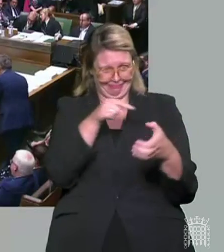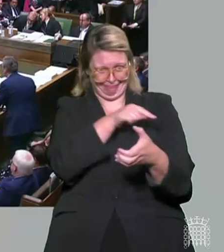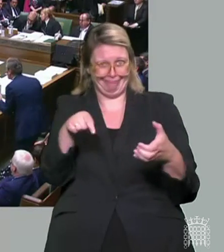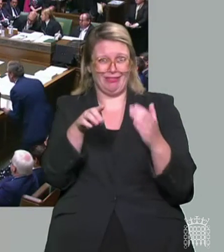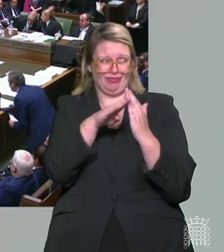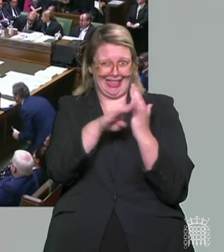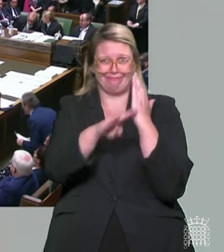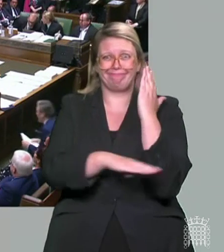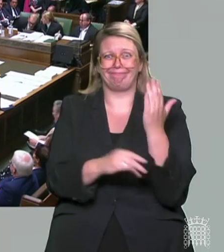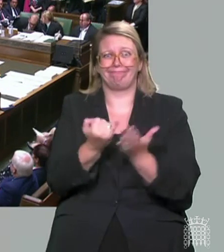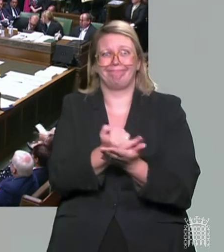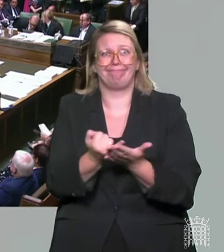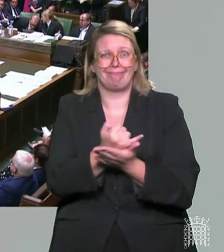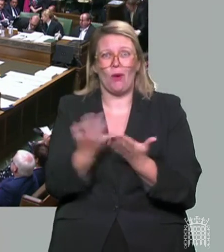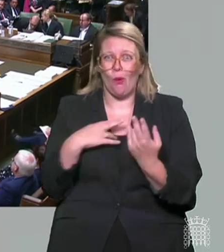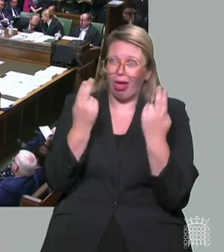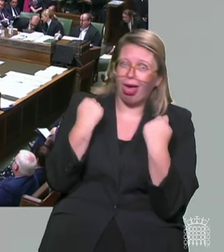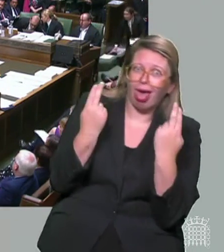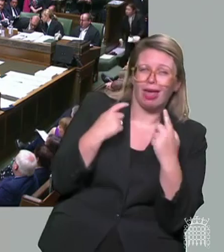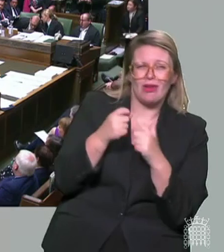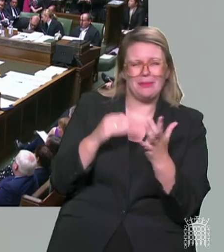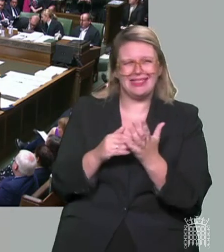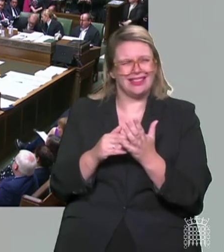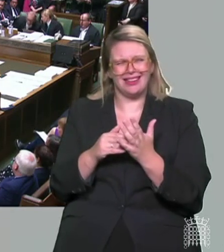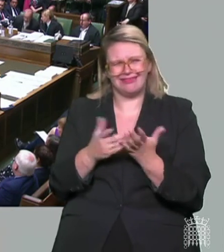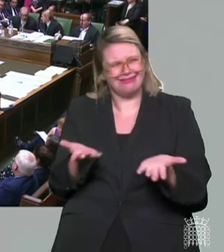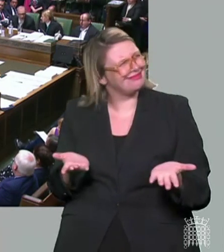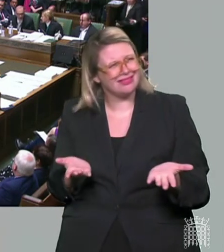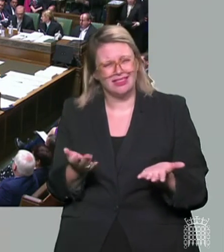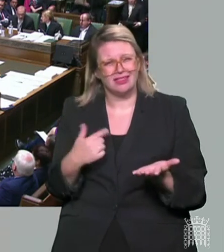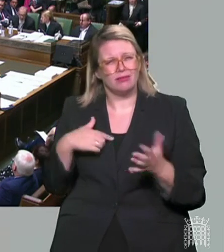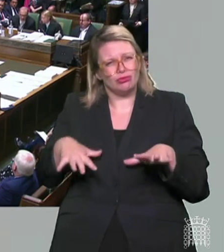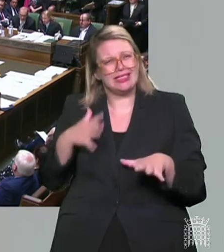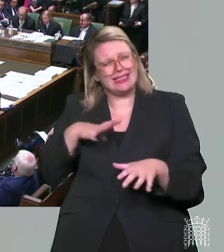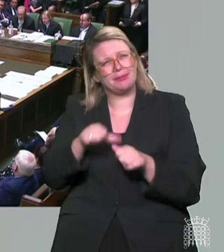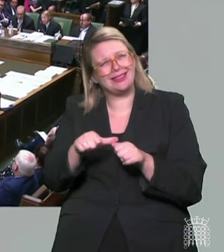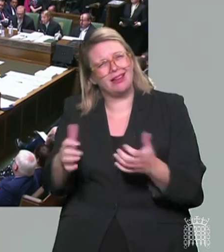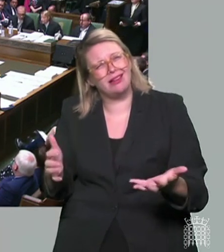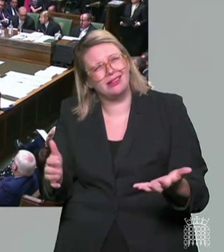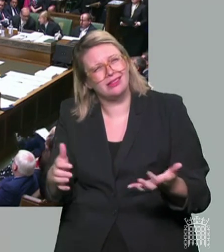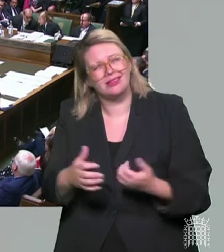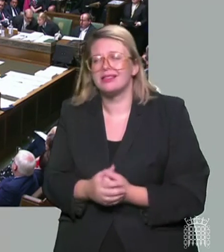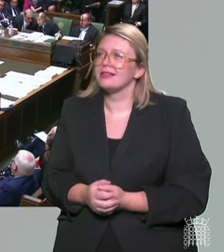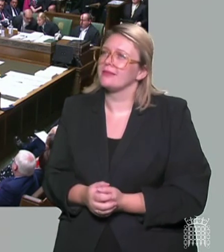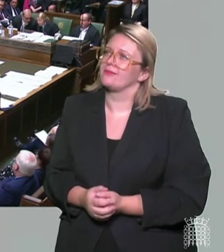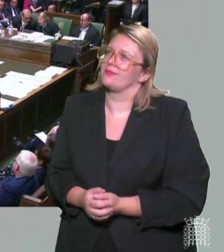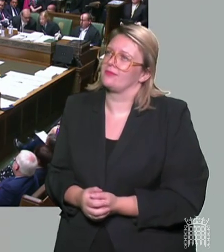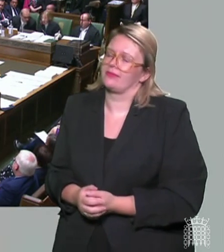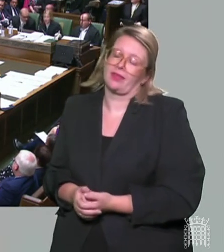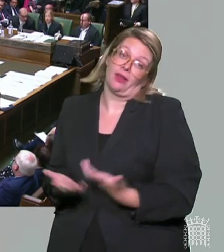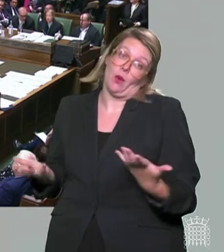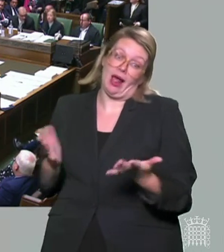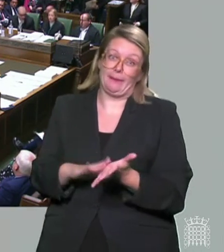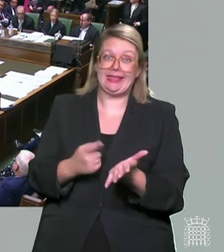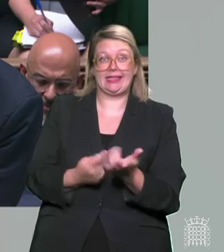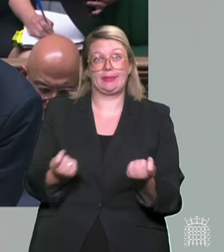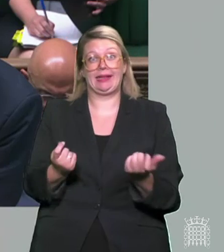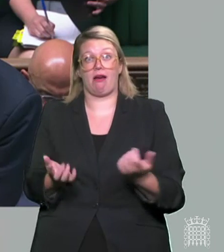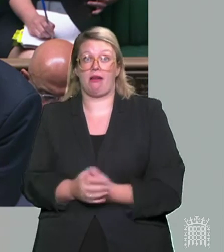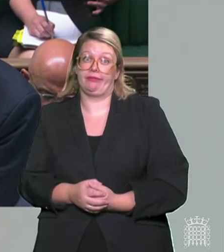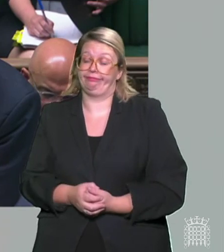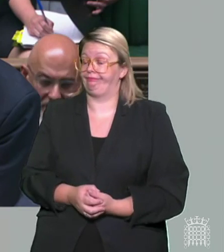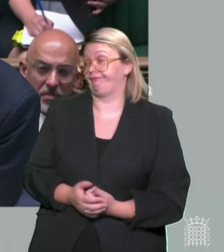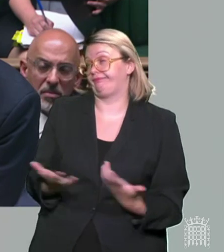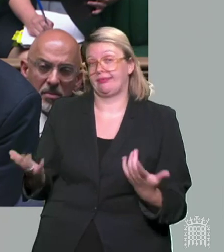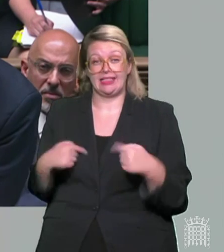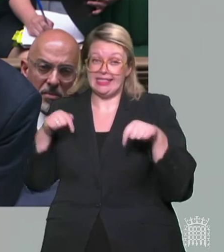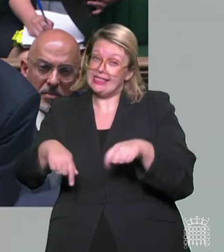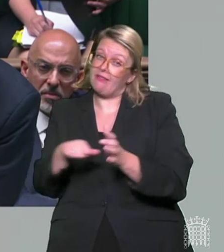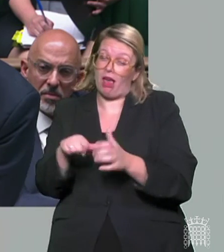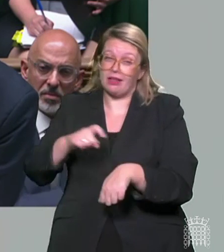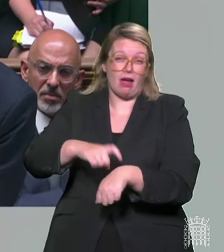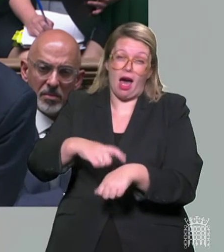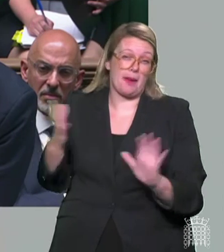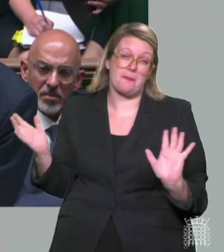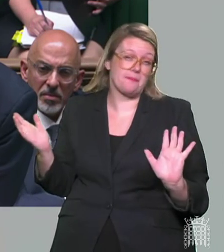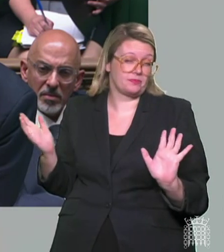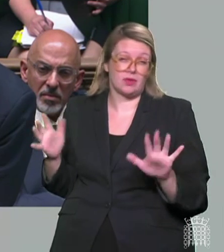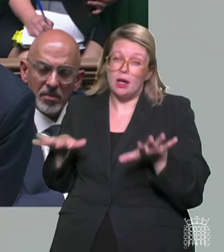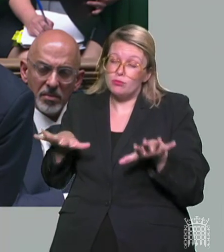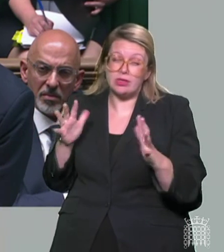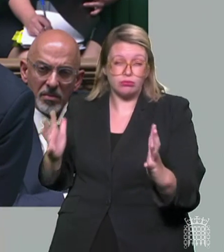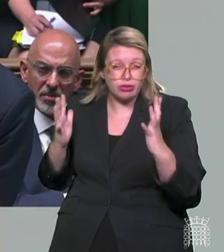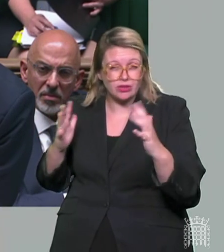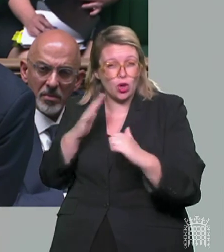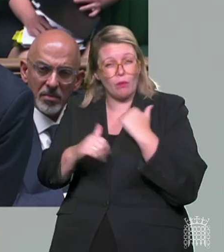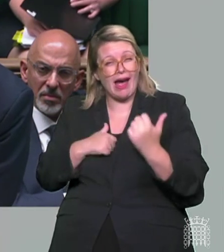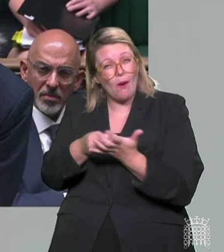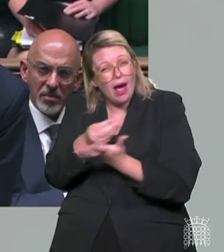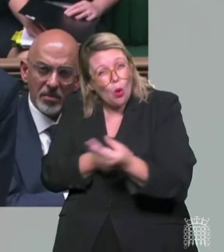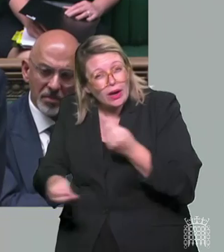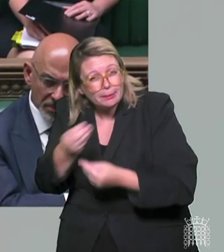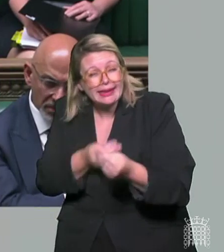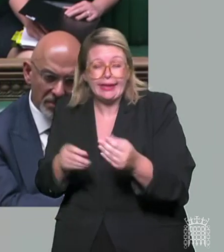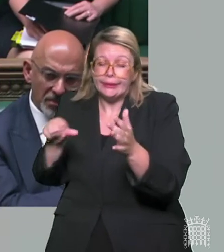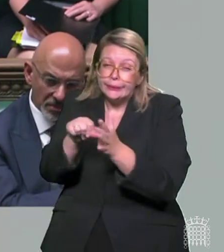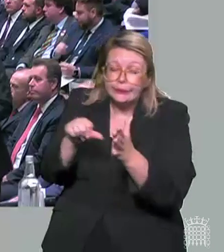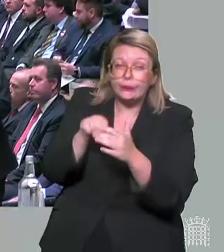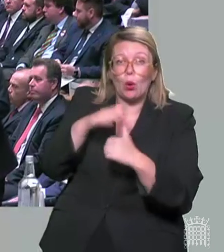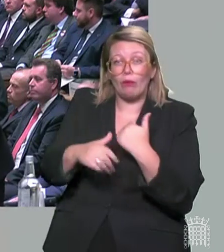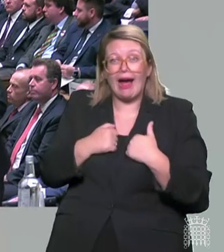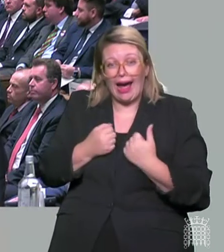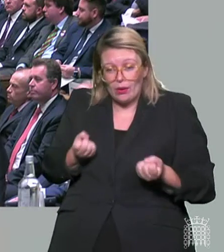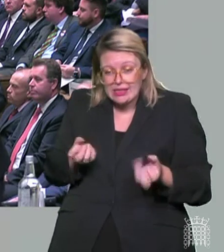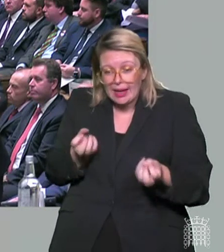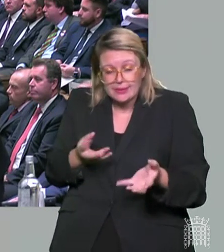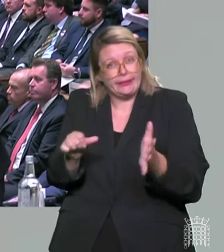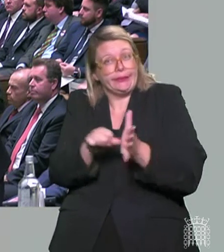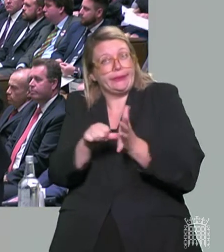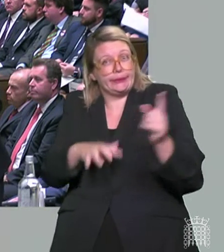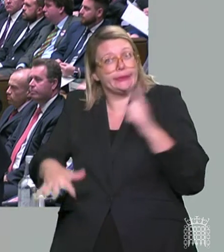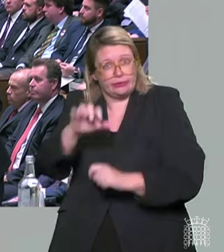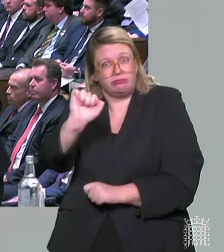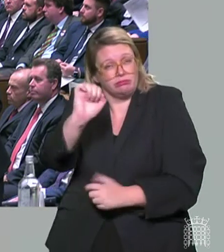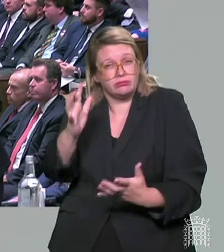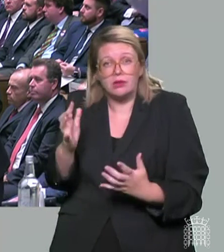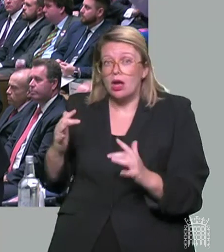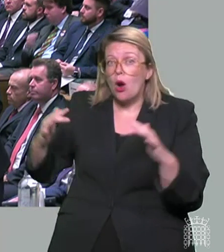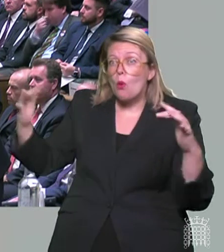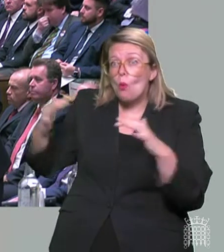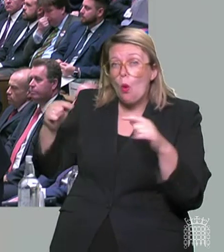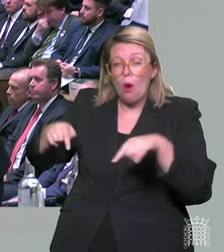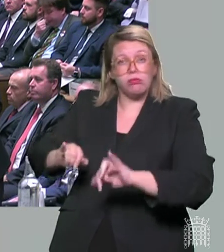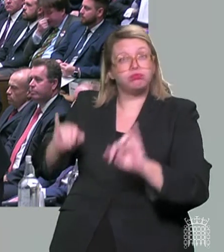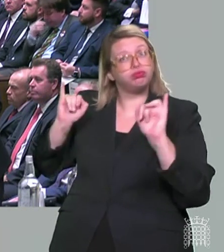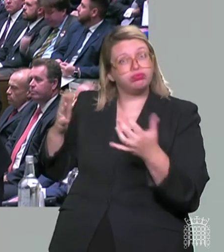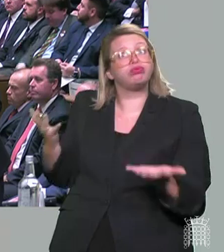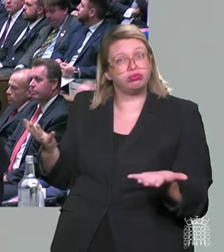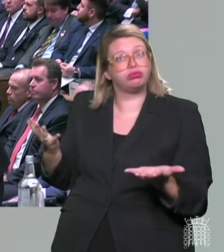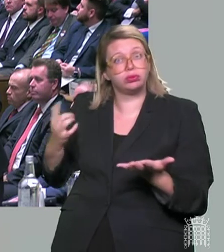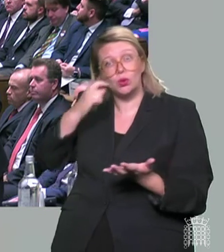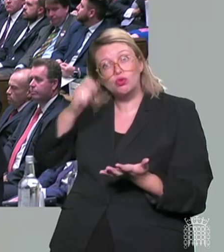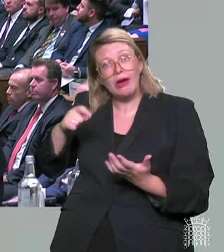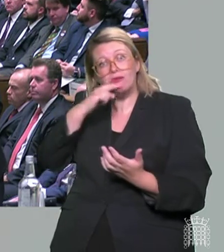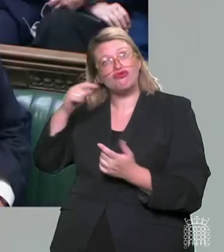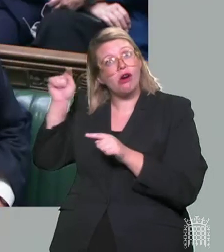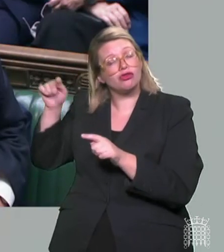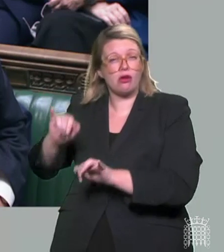When times are tough and when the country faces pressures on the economy and pressures on budgets, and when we have the biggest war in Europe for 80 years, that